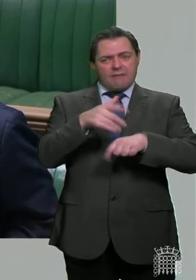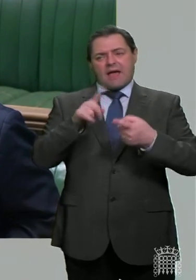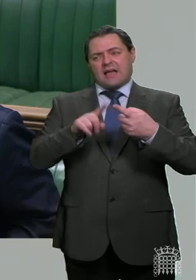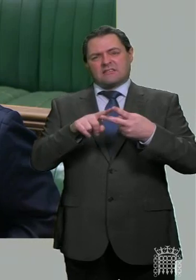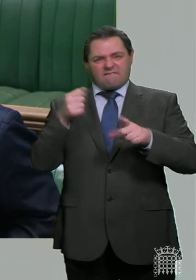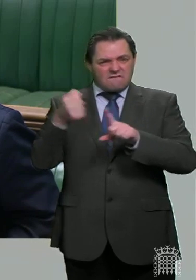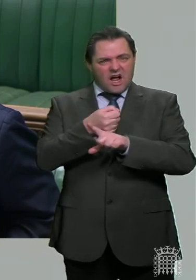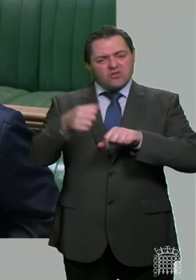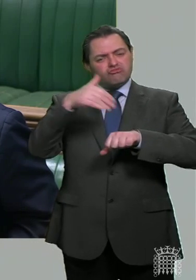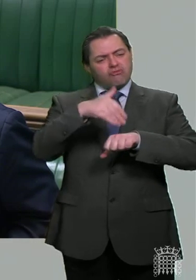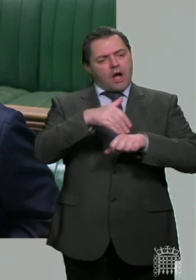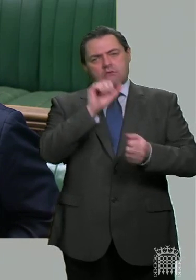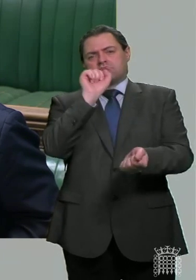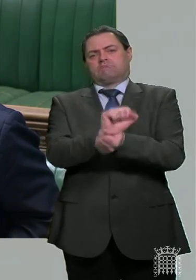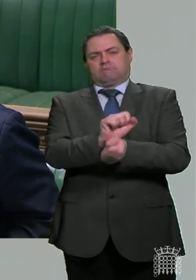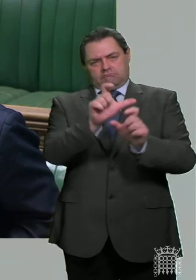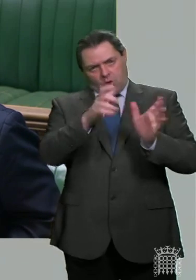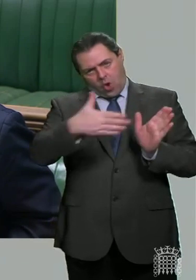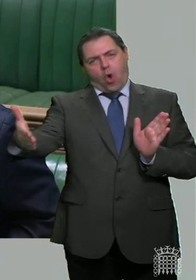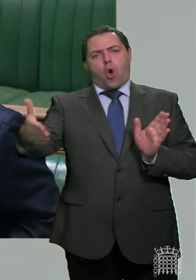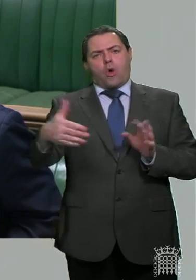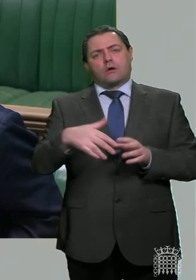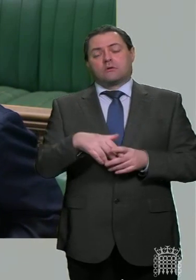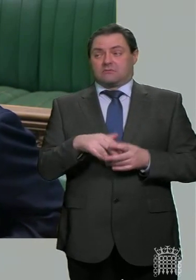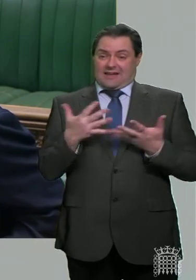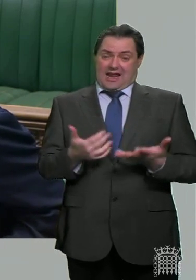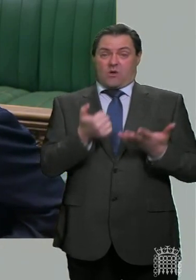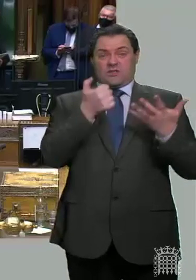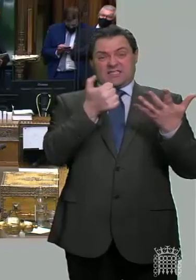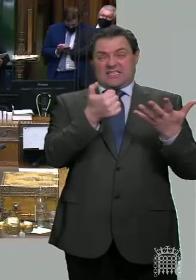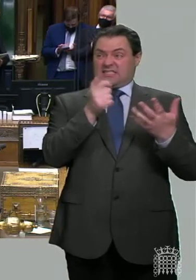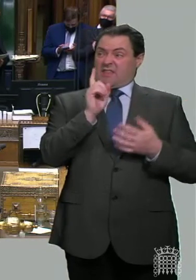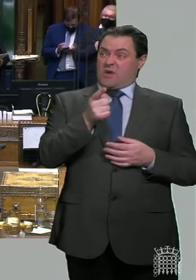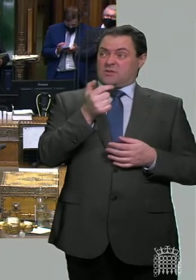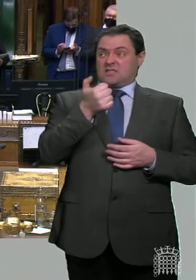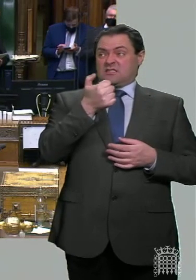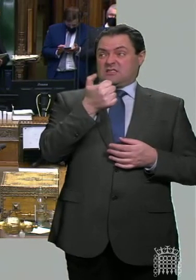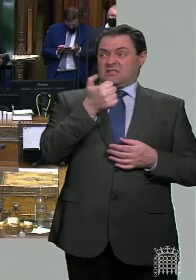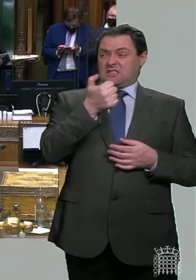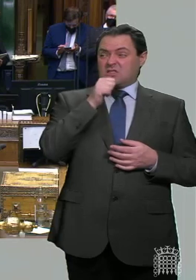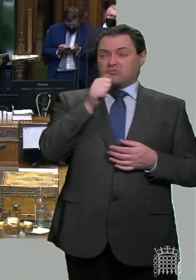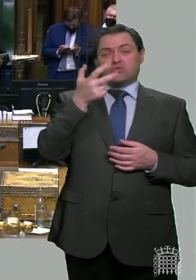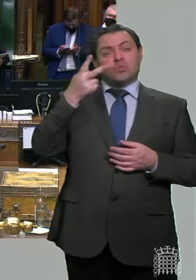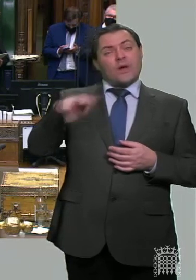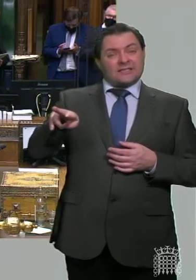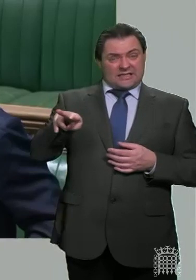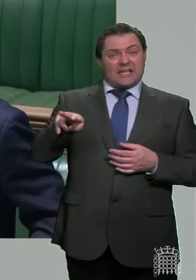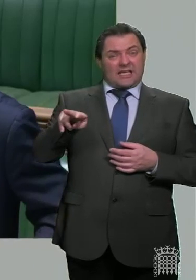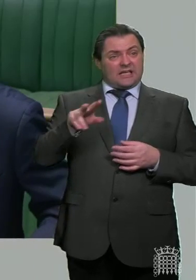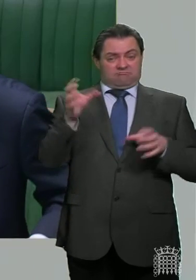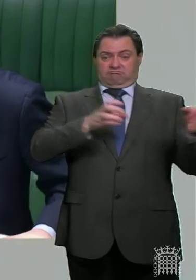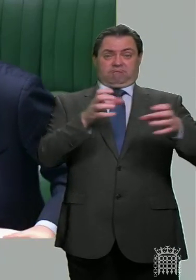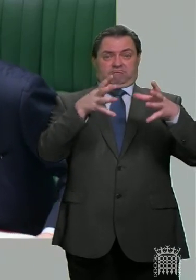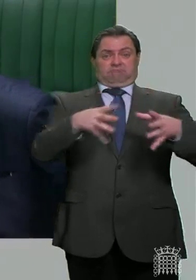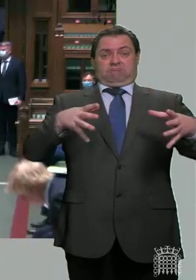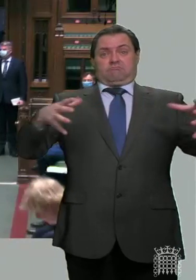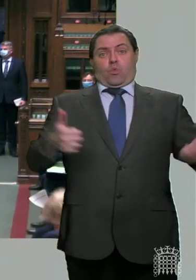I can tell the House that we now have 6,620 of our target extra 20,000 police already recruited.